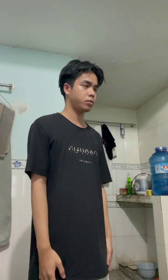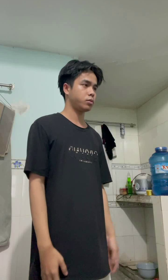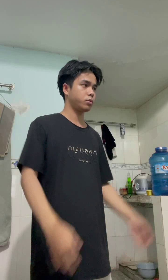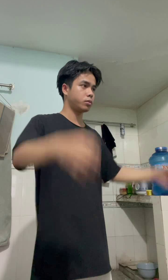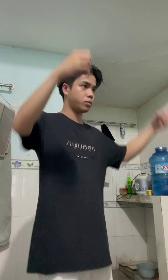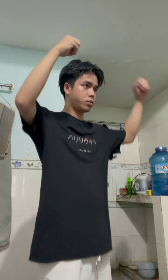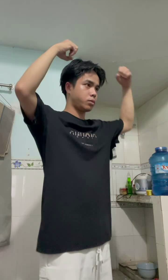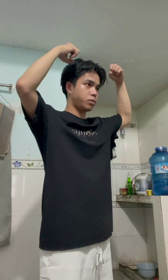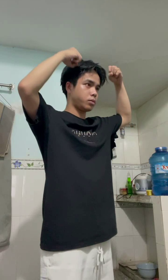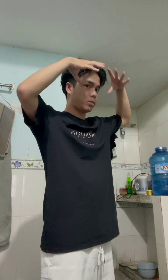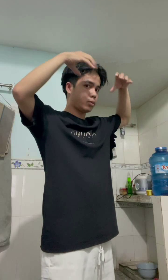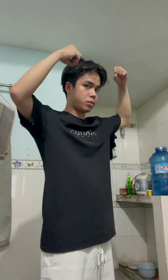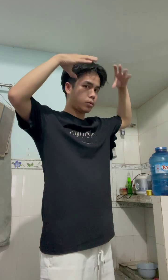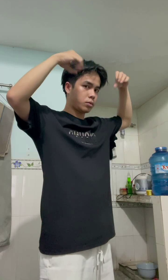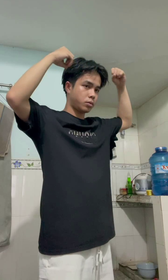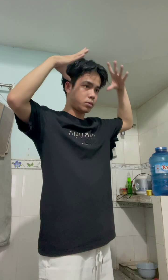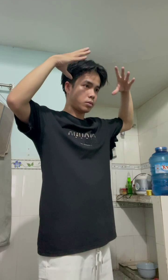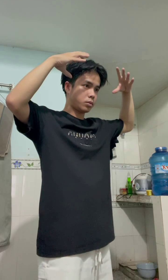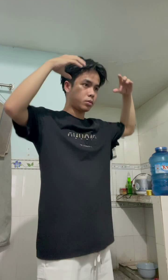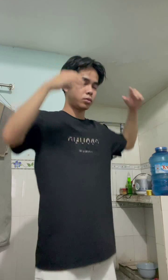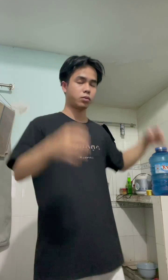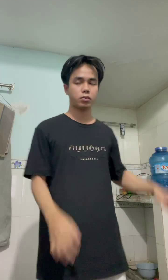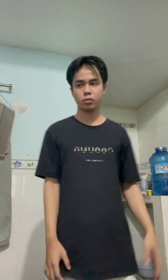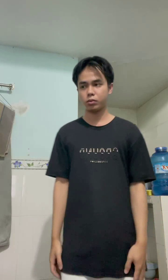mua